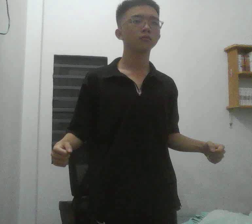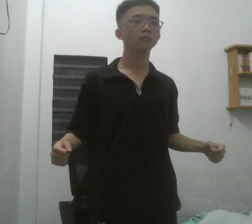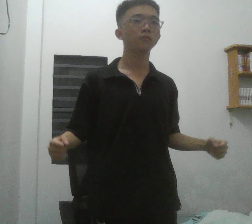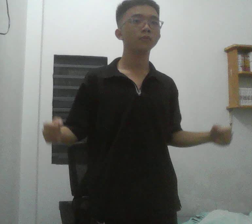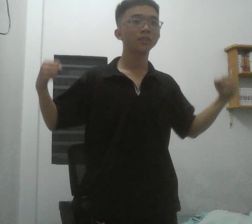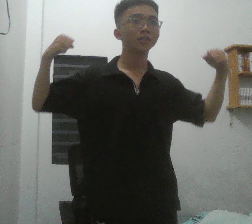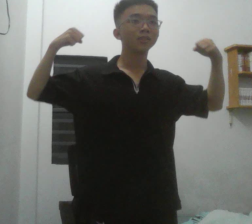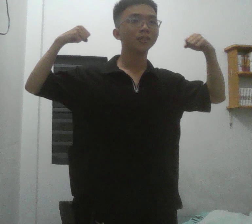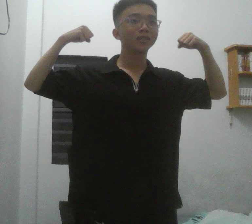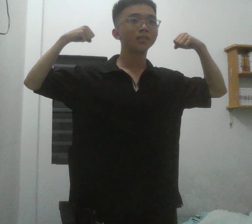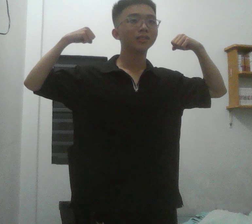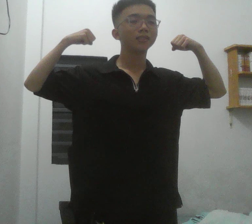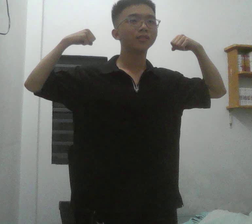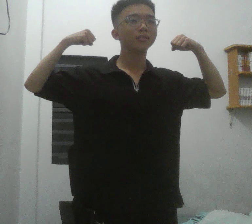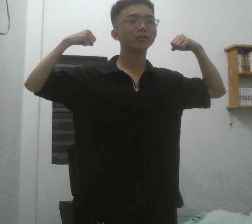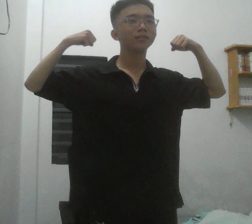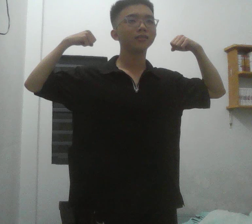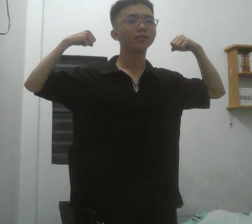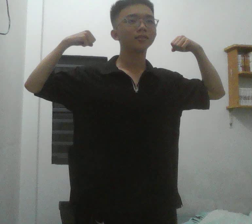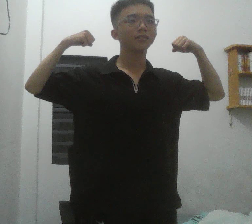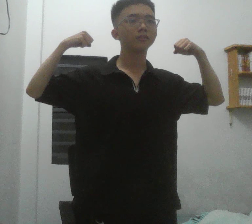minh khoe